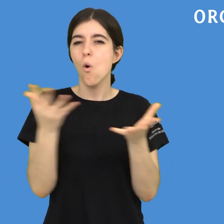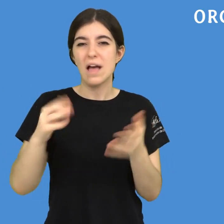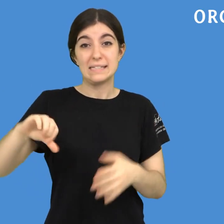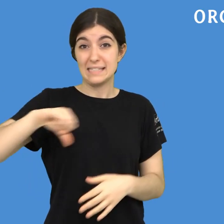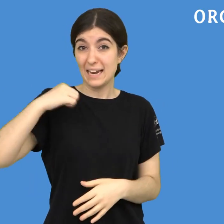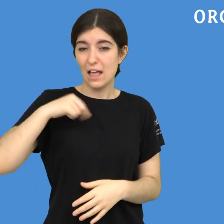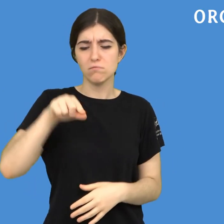hospital